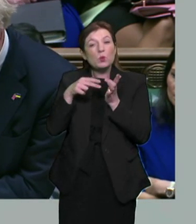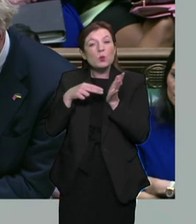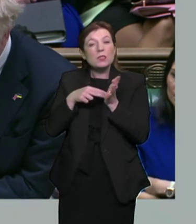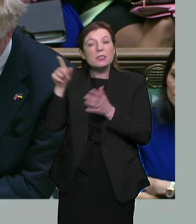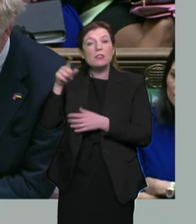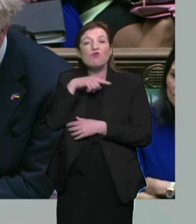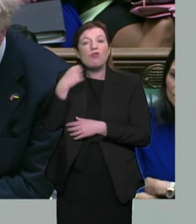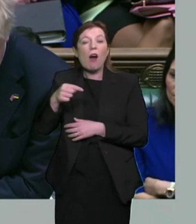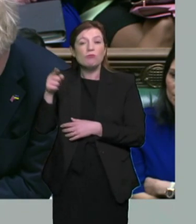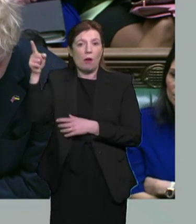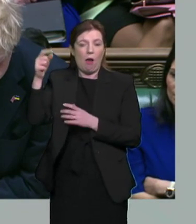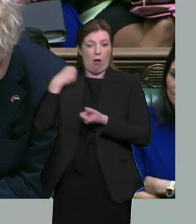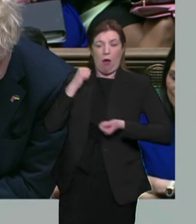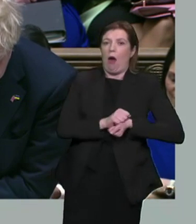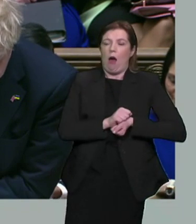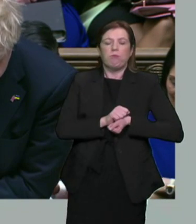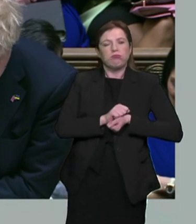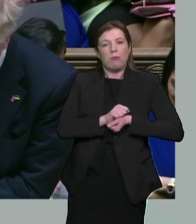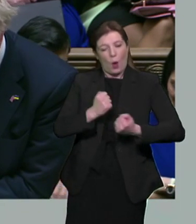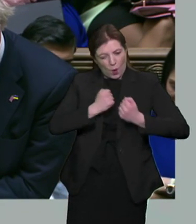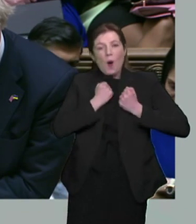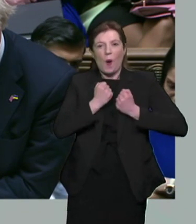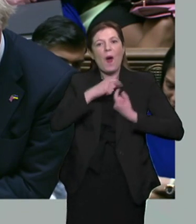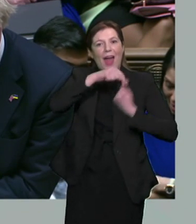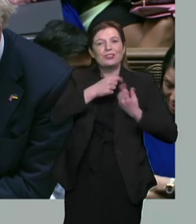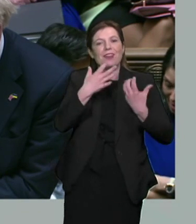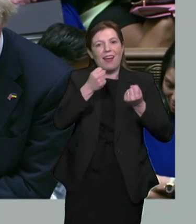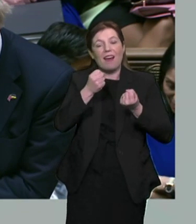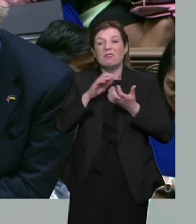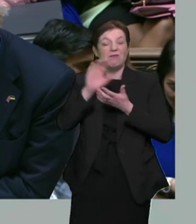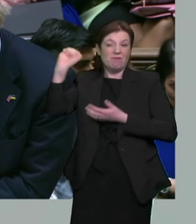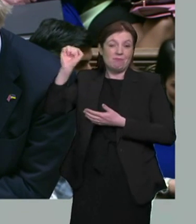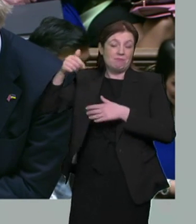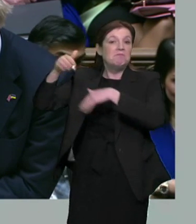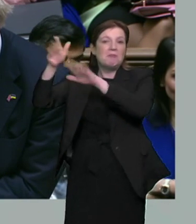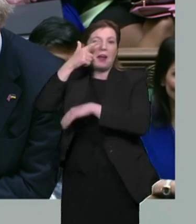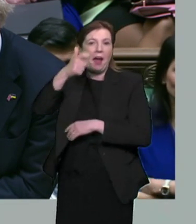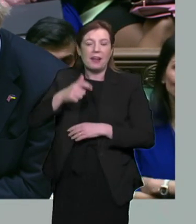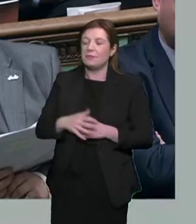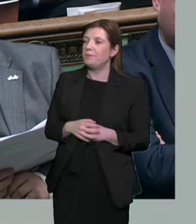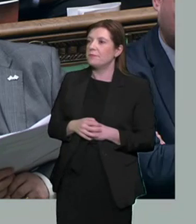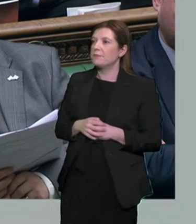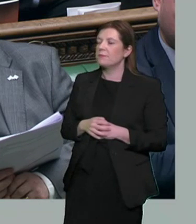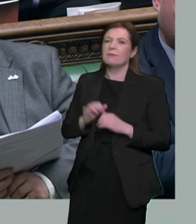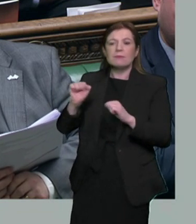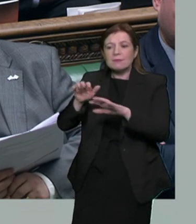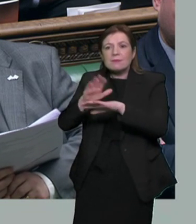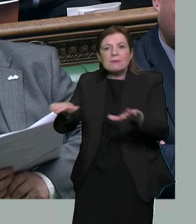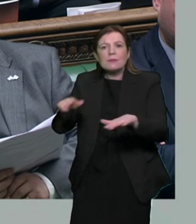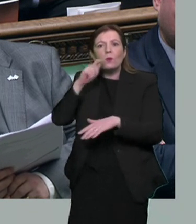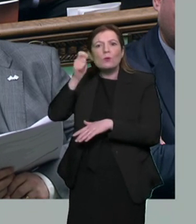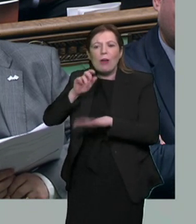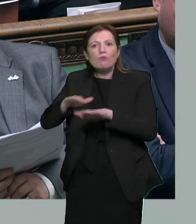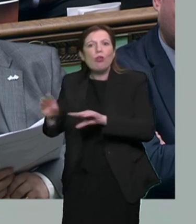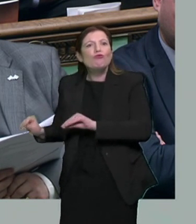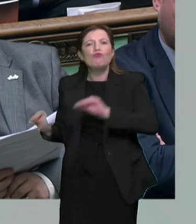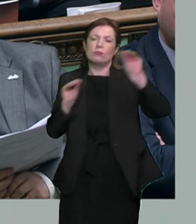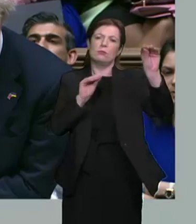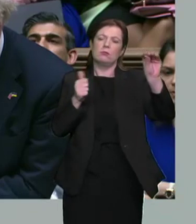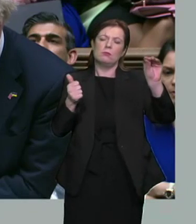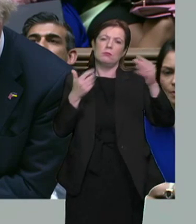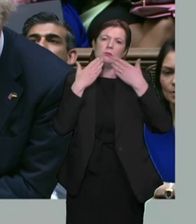On the right honourable Gentleman’s point about the orphans, I am grateful to him for his efforts and I thank him.